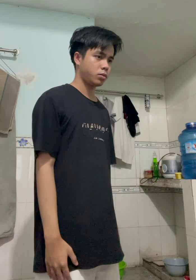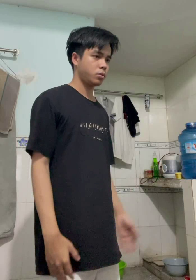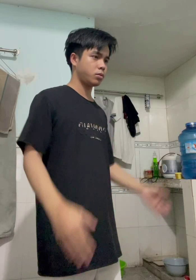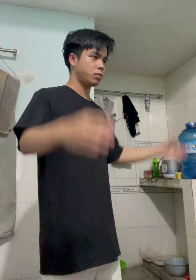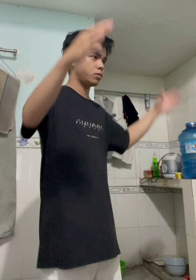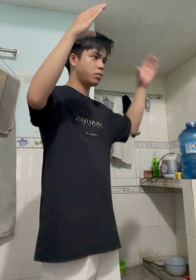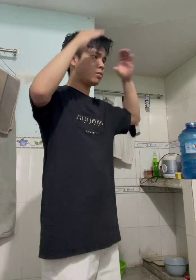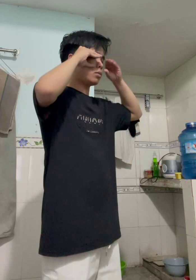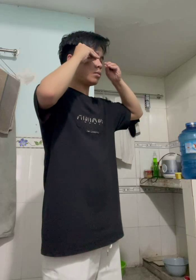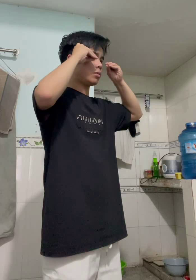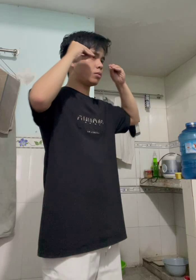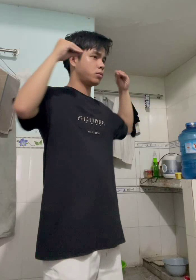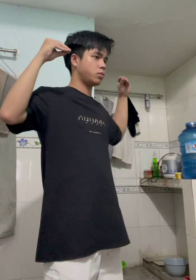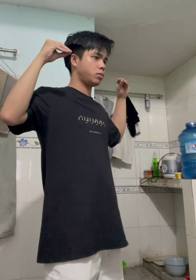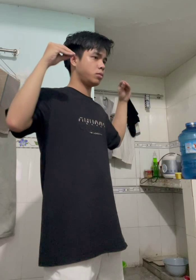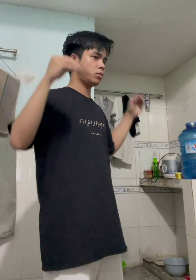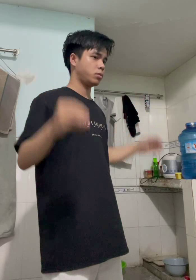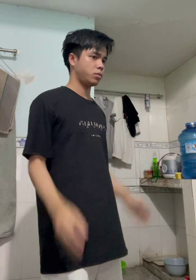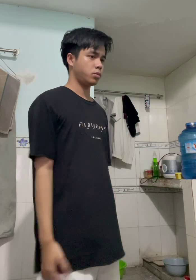buoi toi